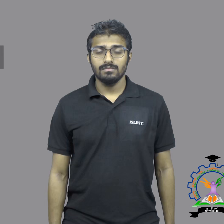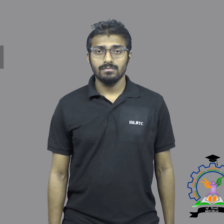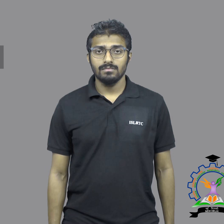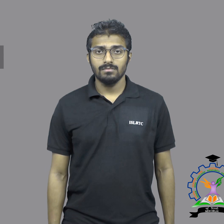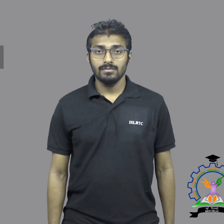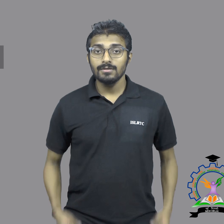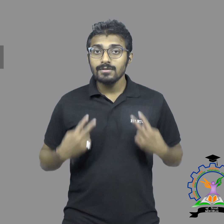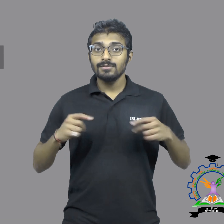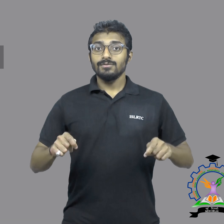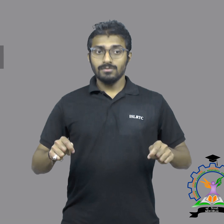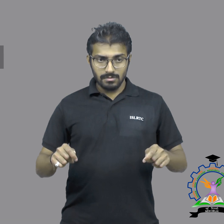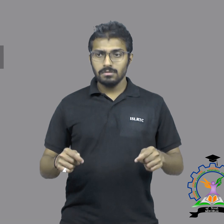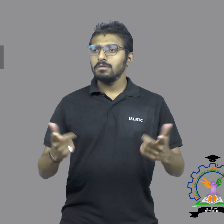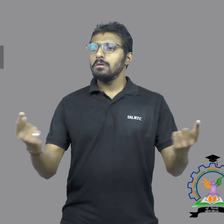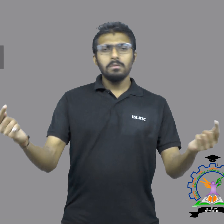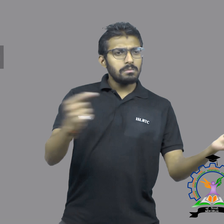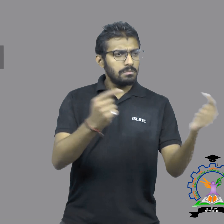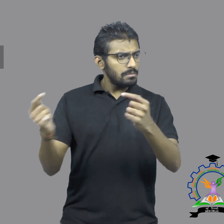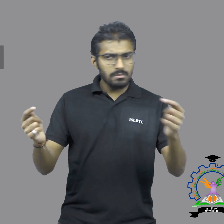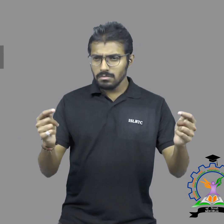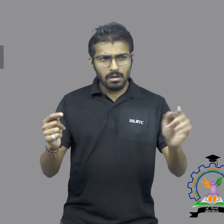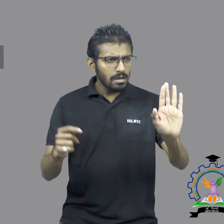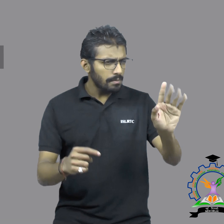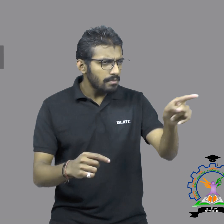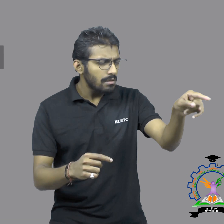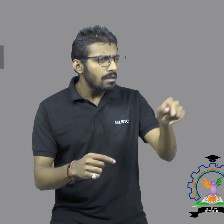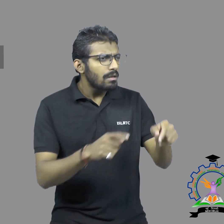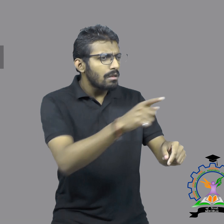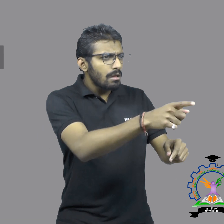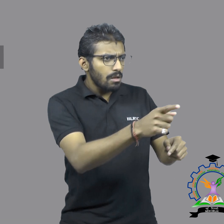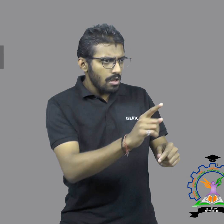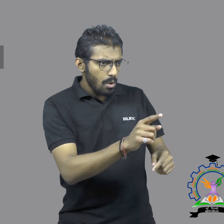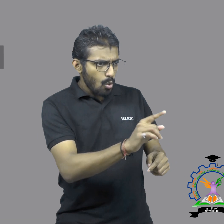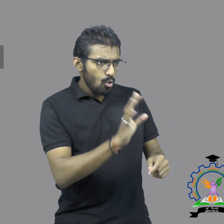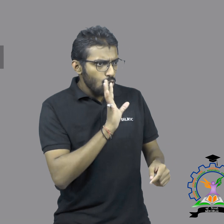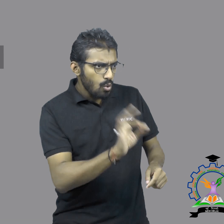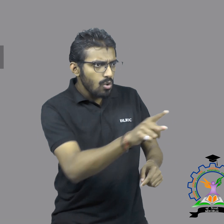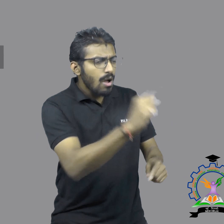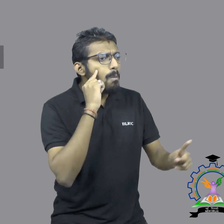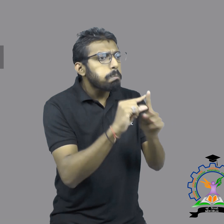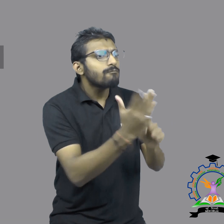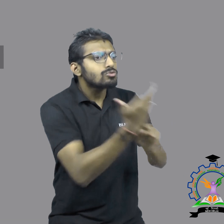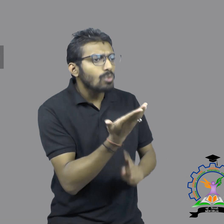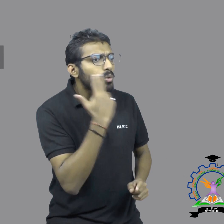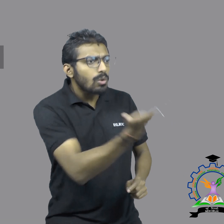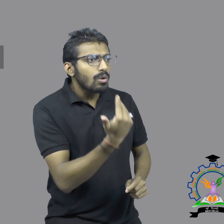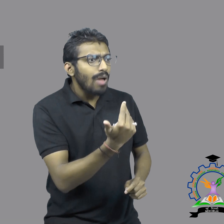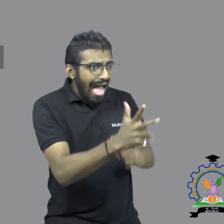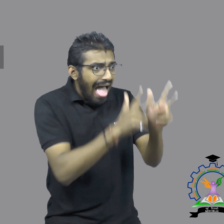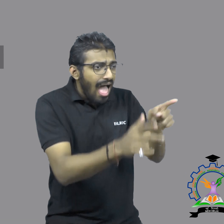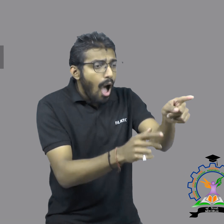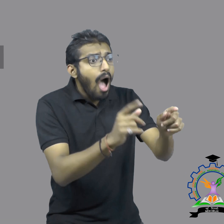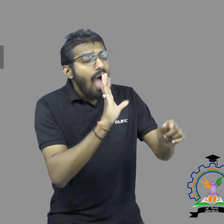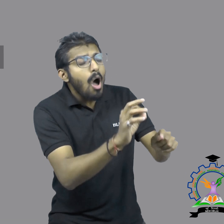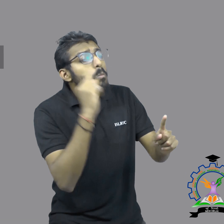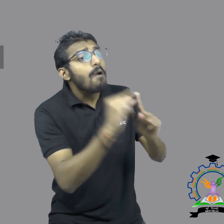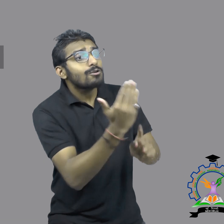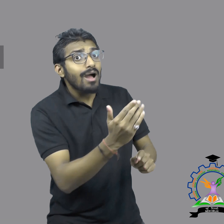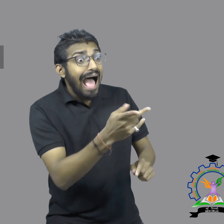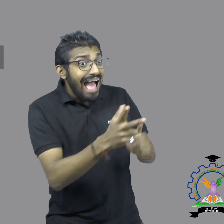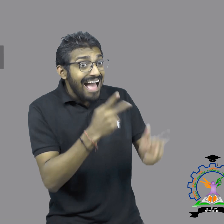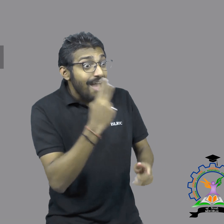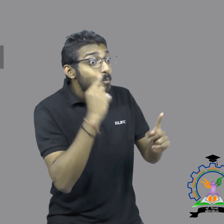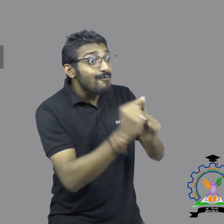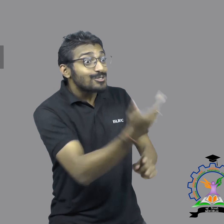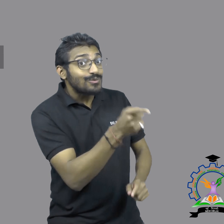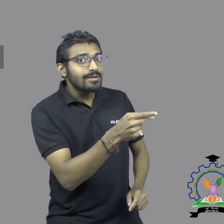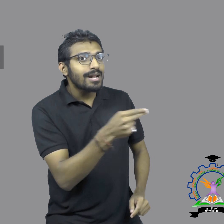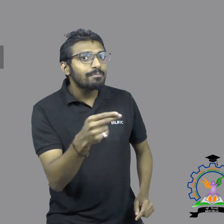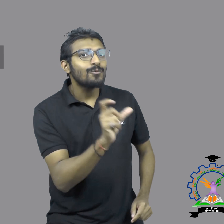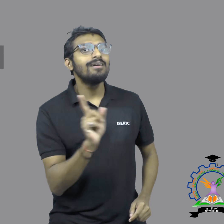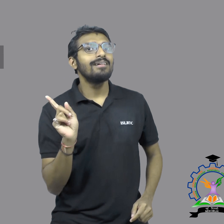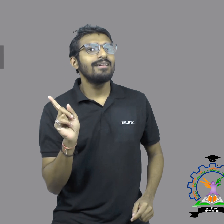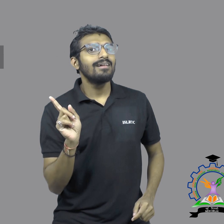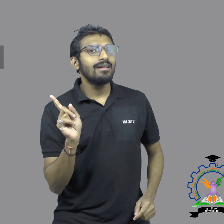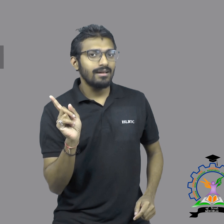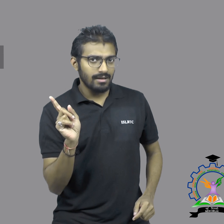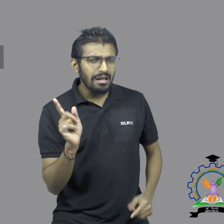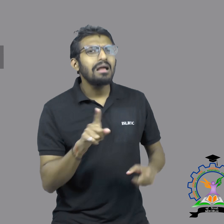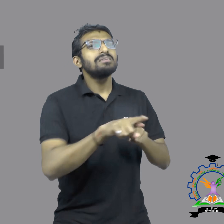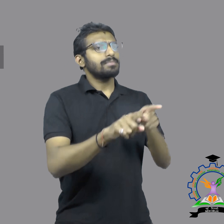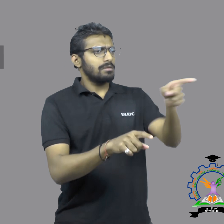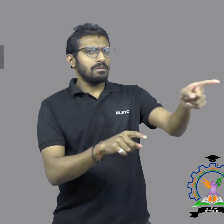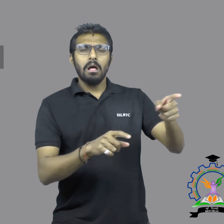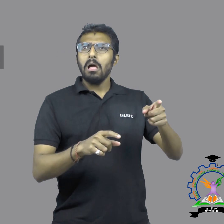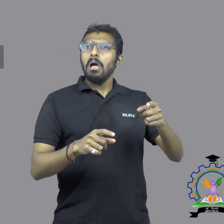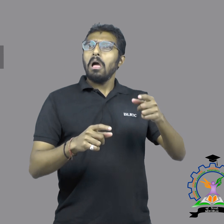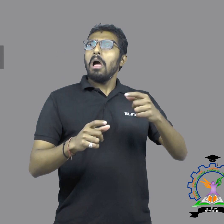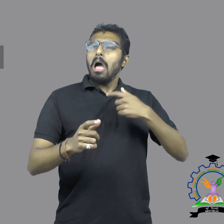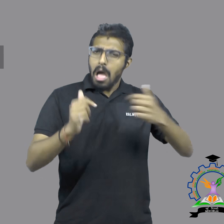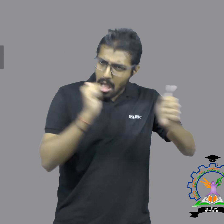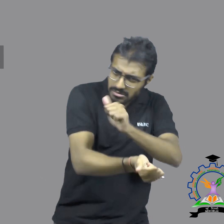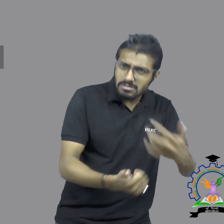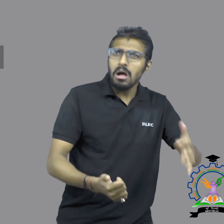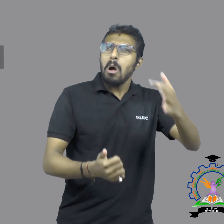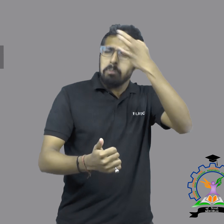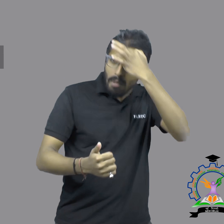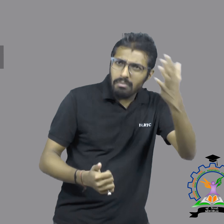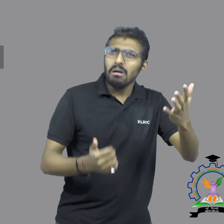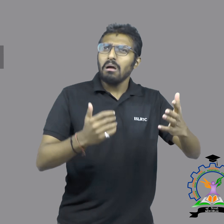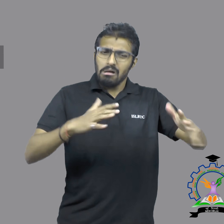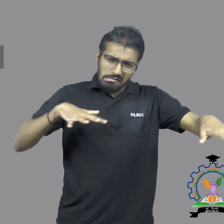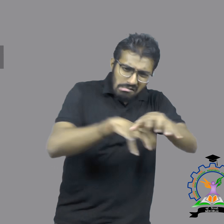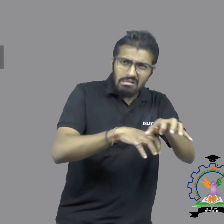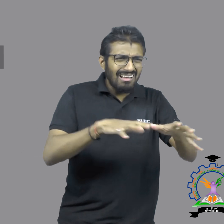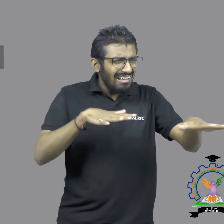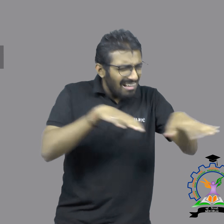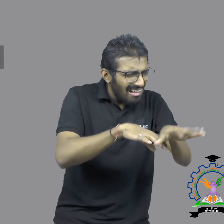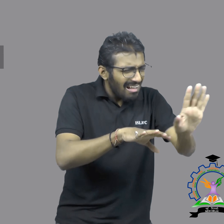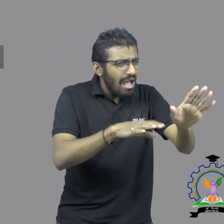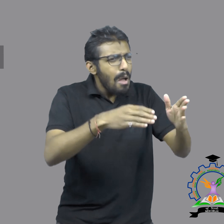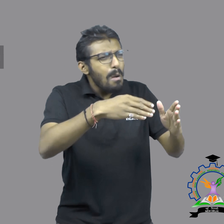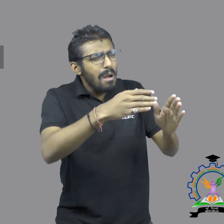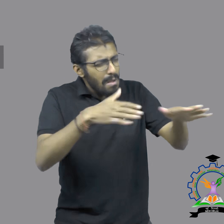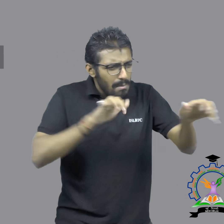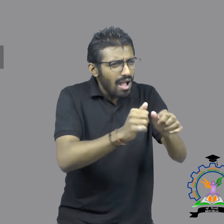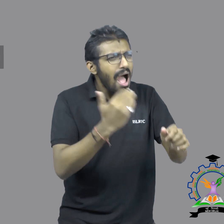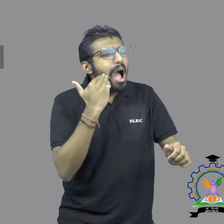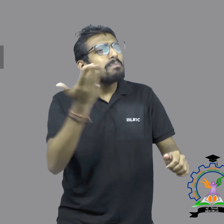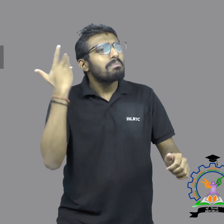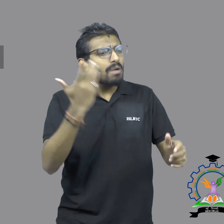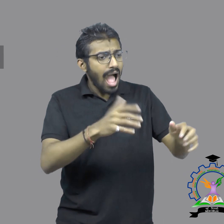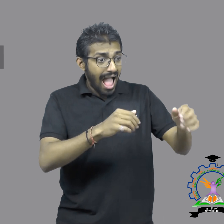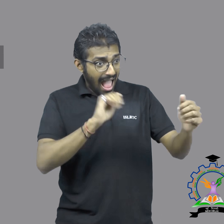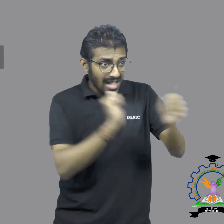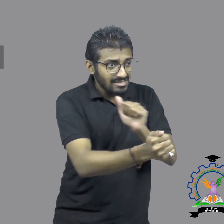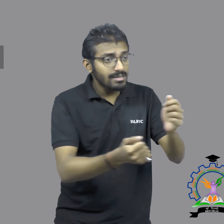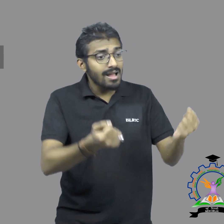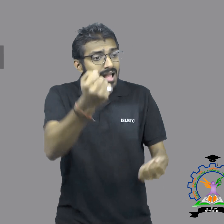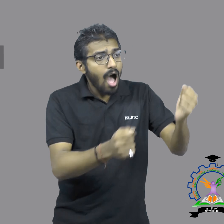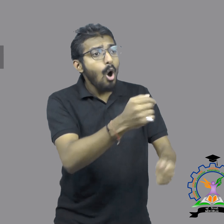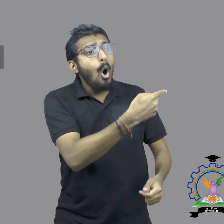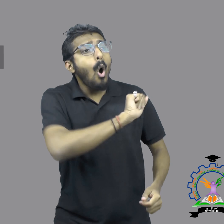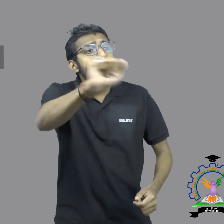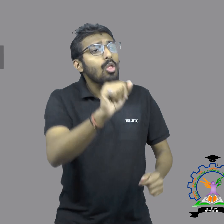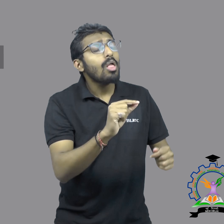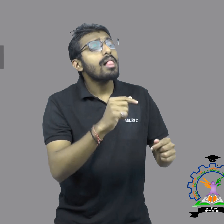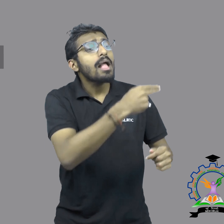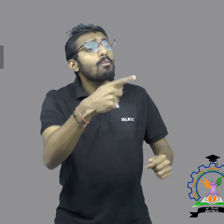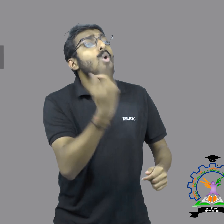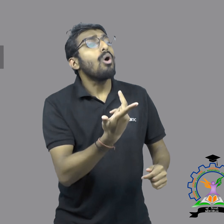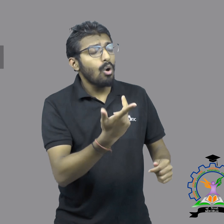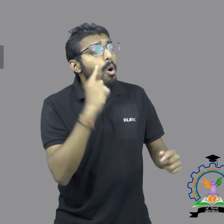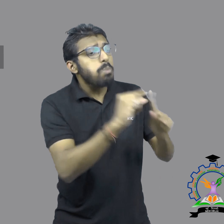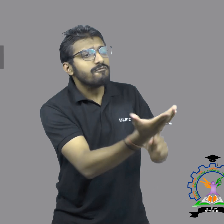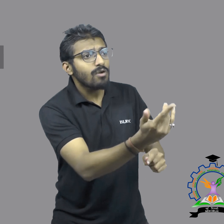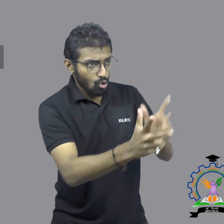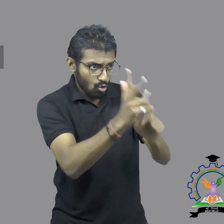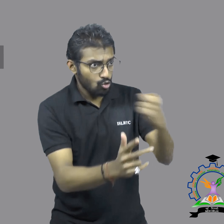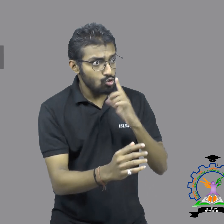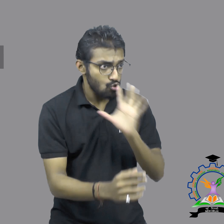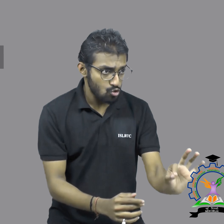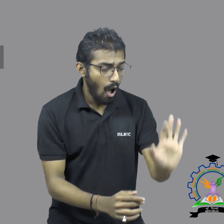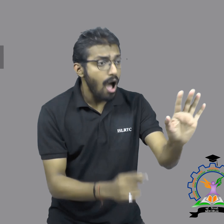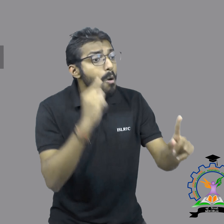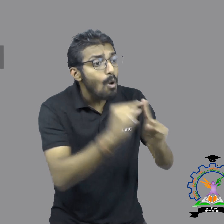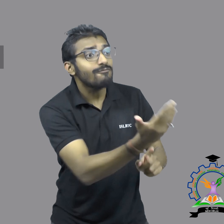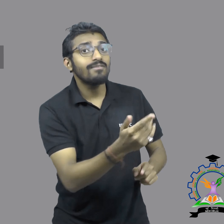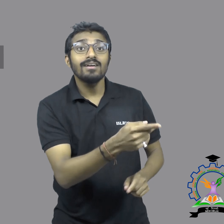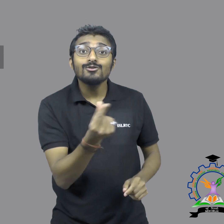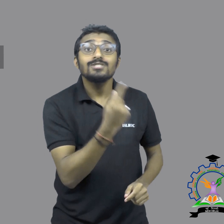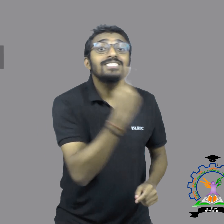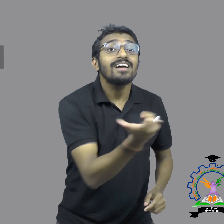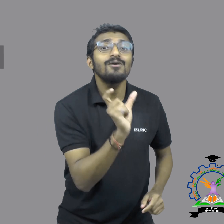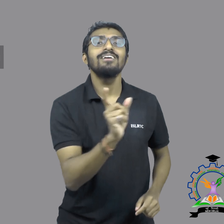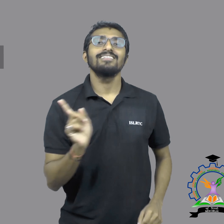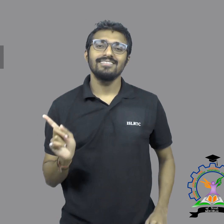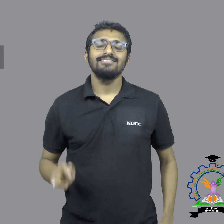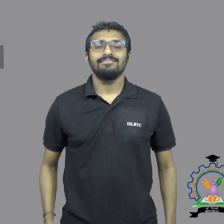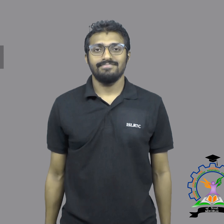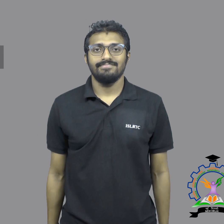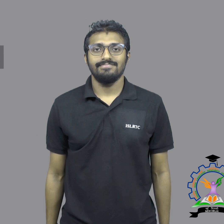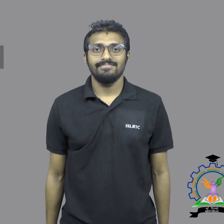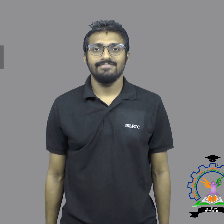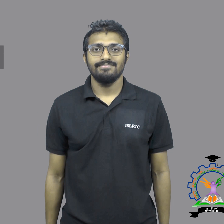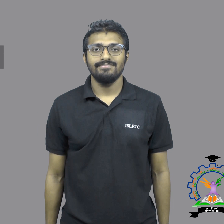Factum Probanda